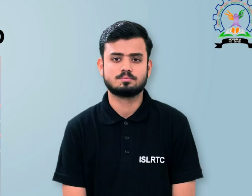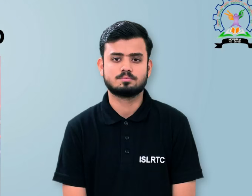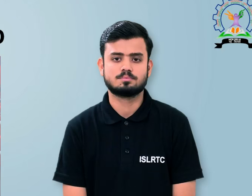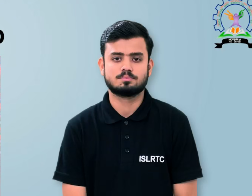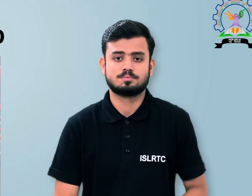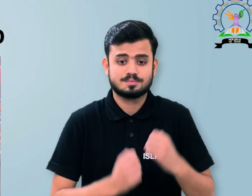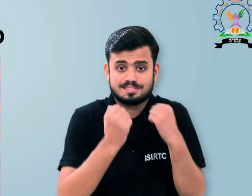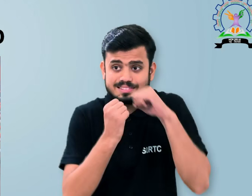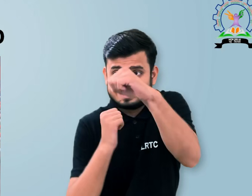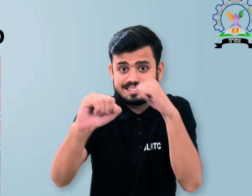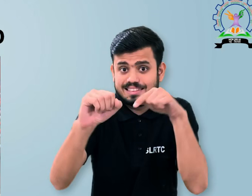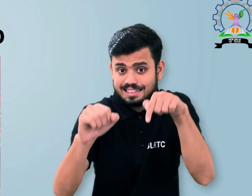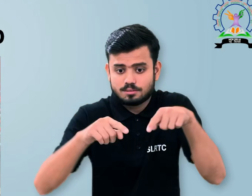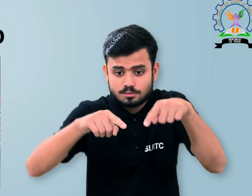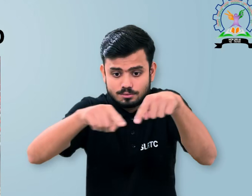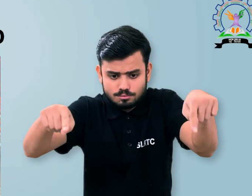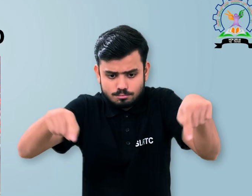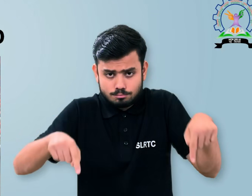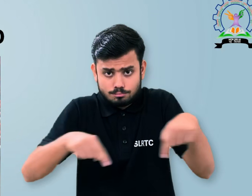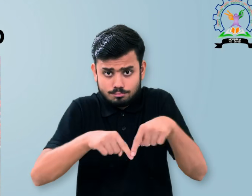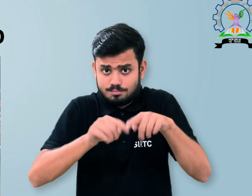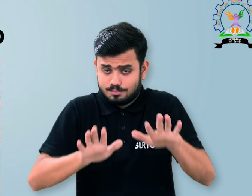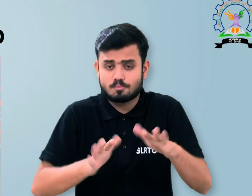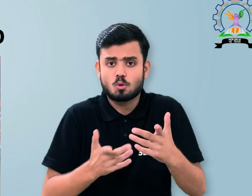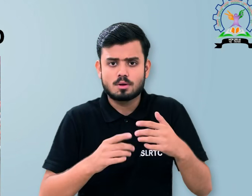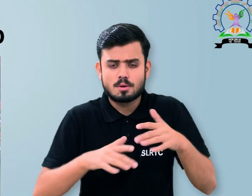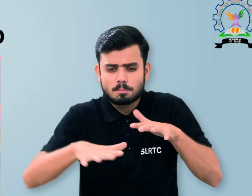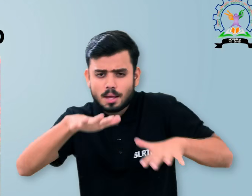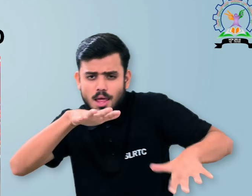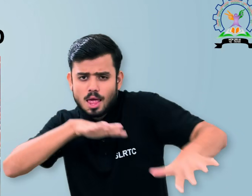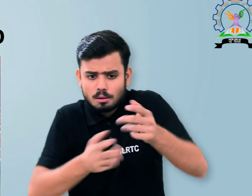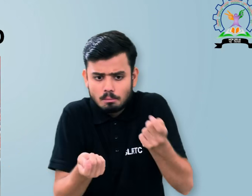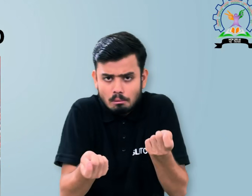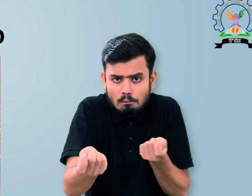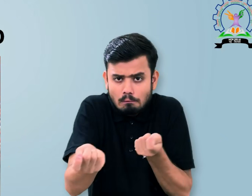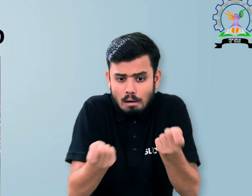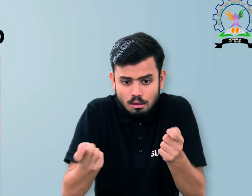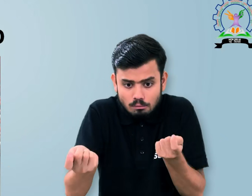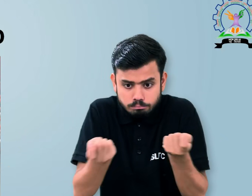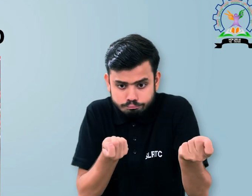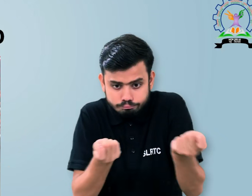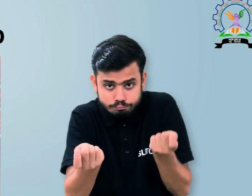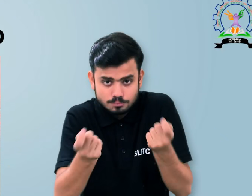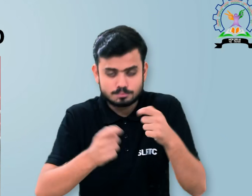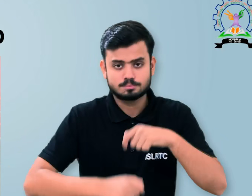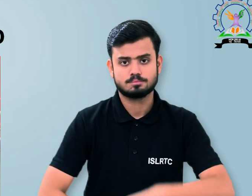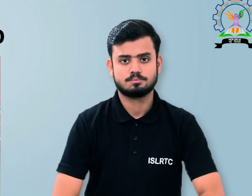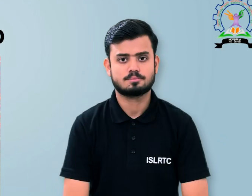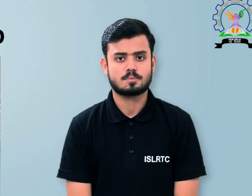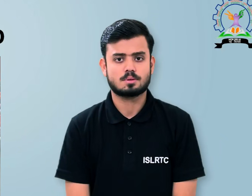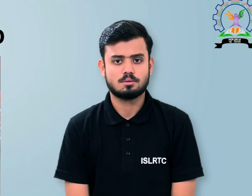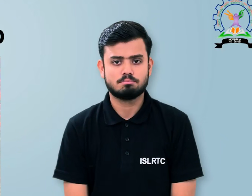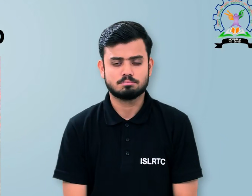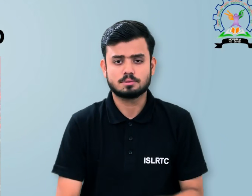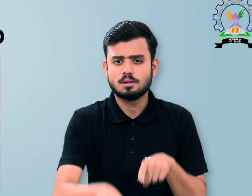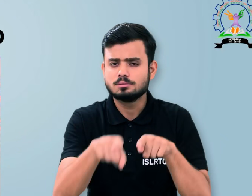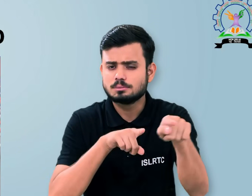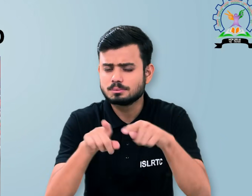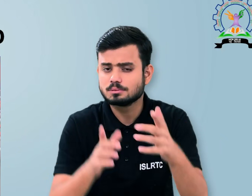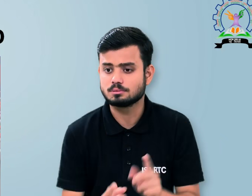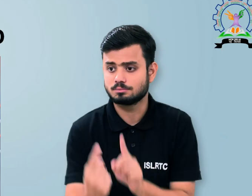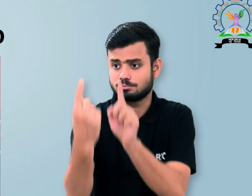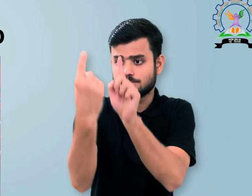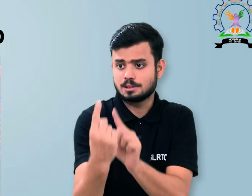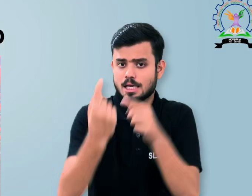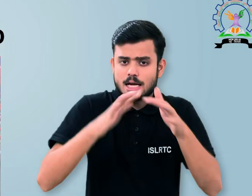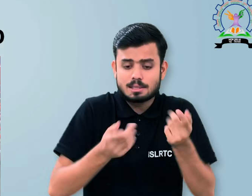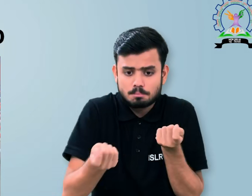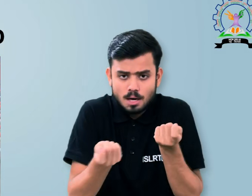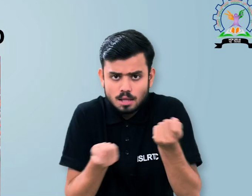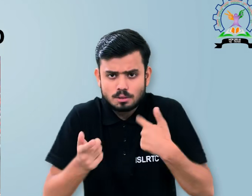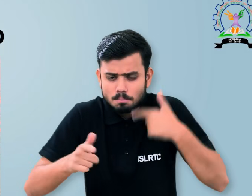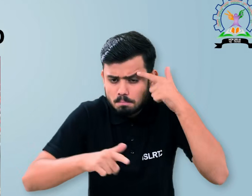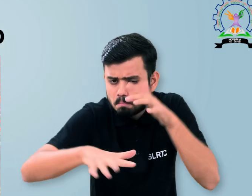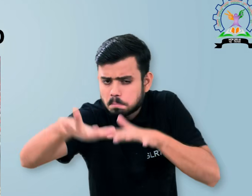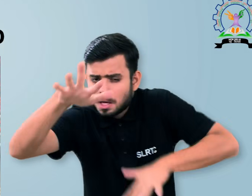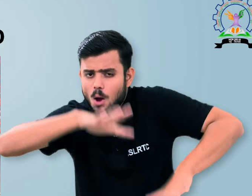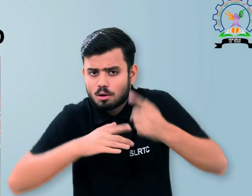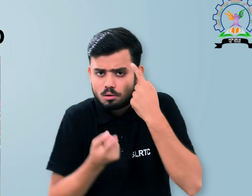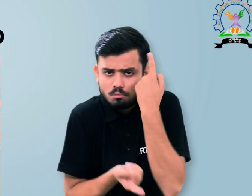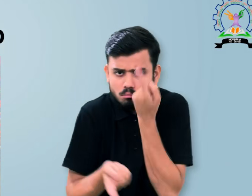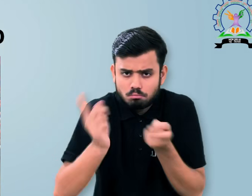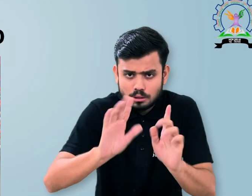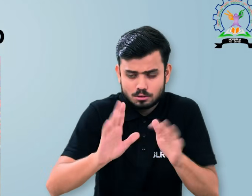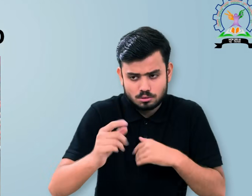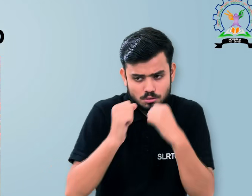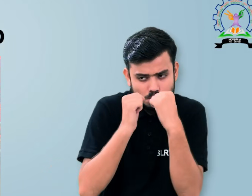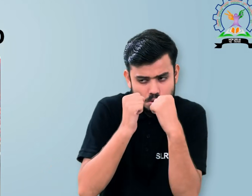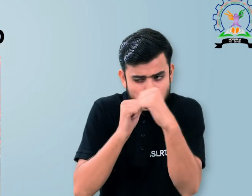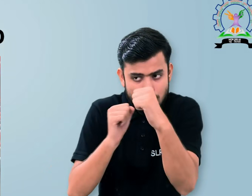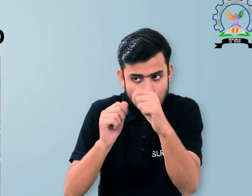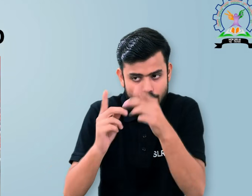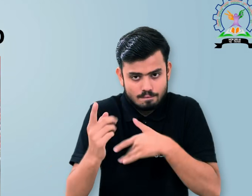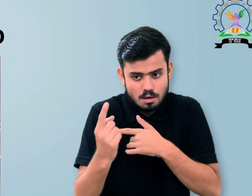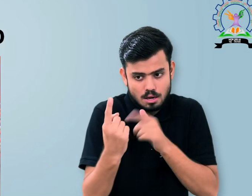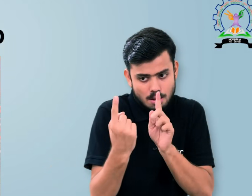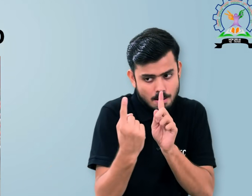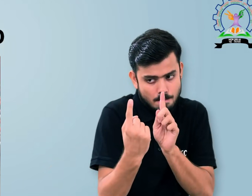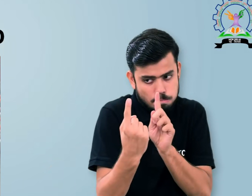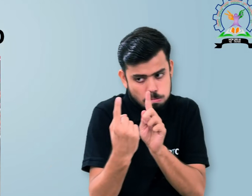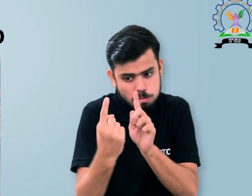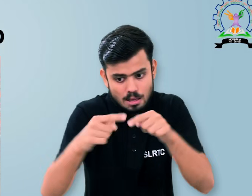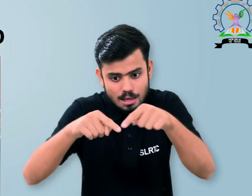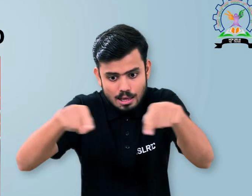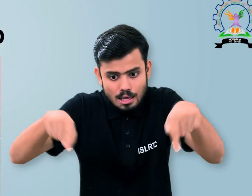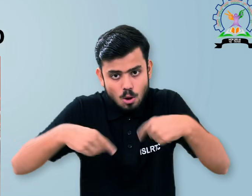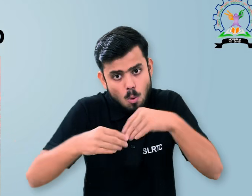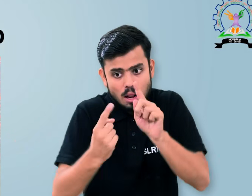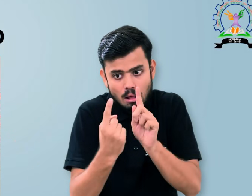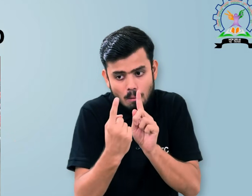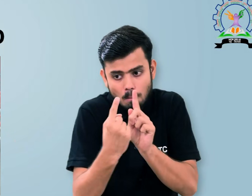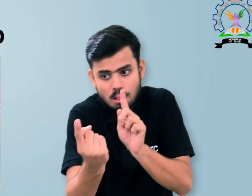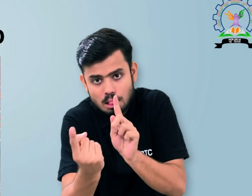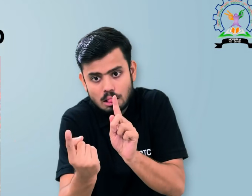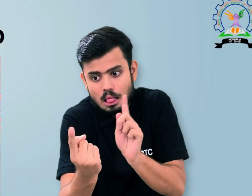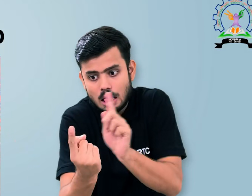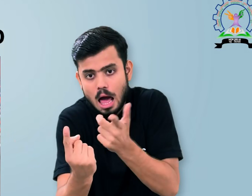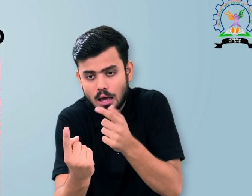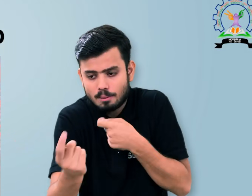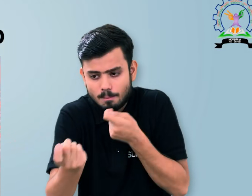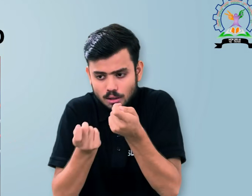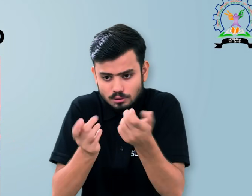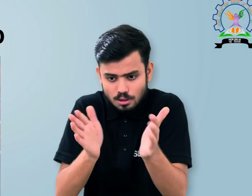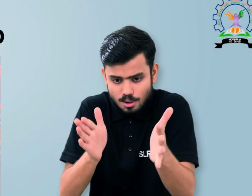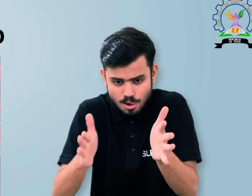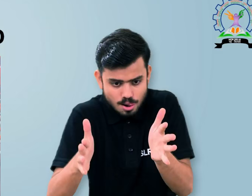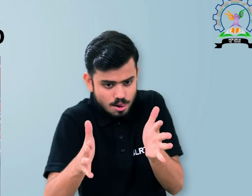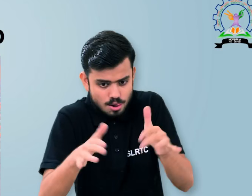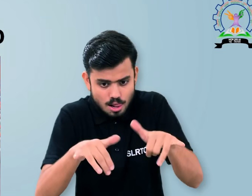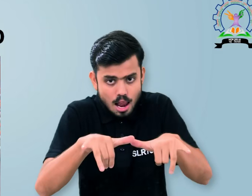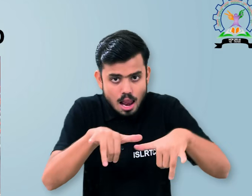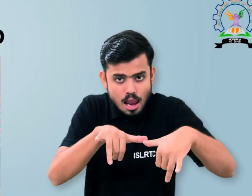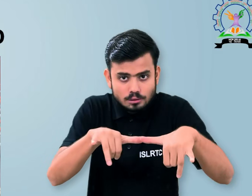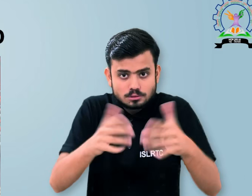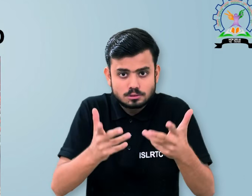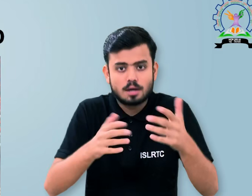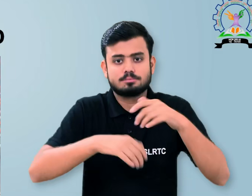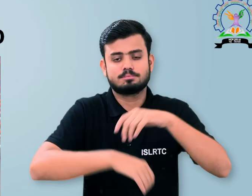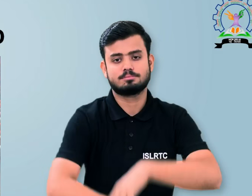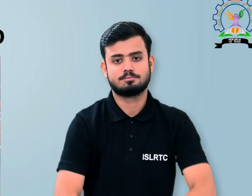Ring Generalship This is the manner in which a fighter controls the action in the ring and understands his position. It is the way he is able to impose his will on his opponent and strategically outmaneuver him.